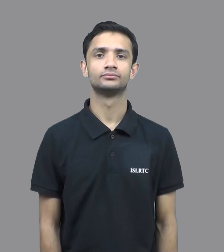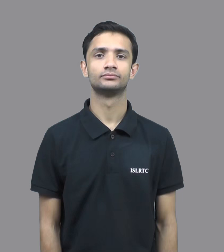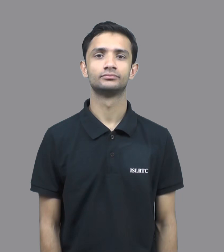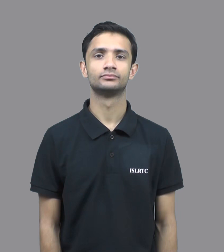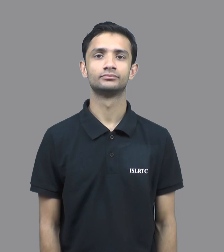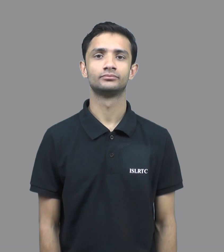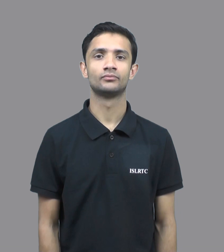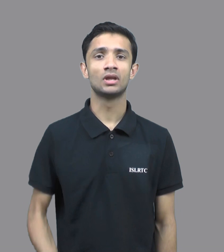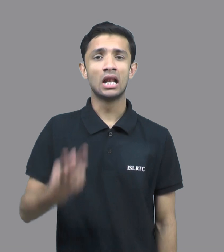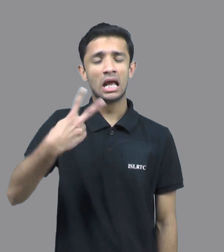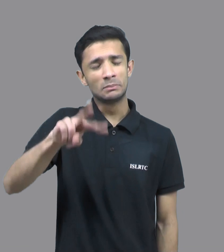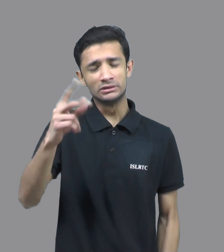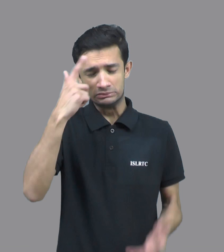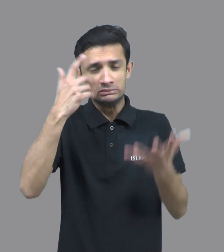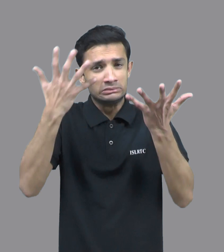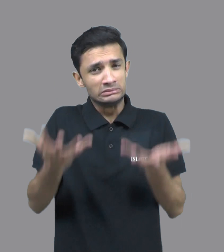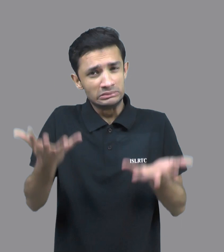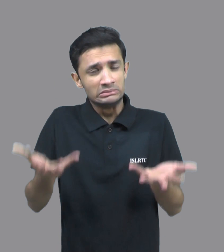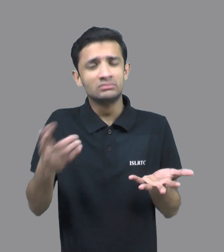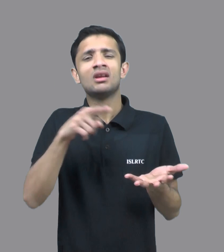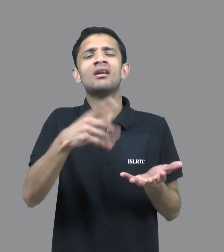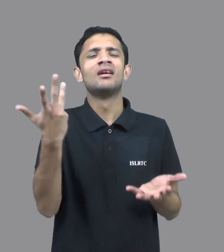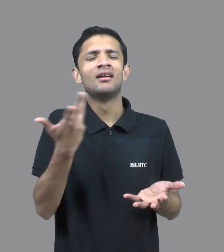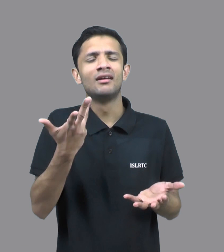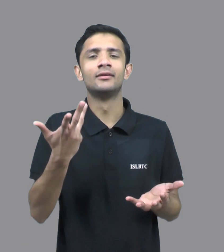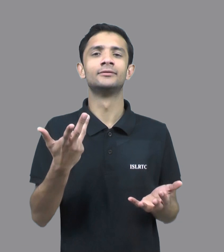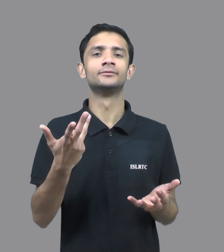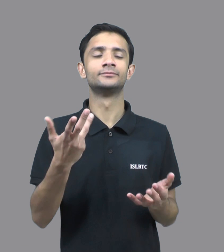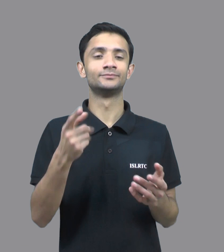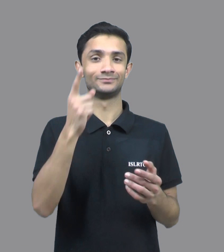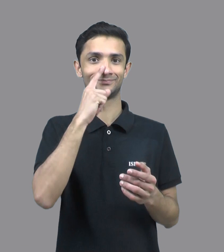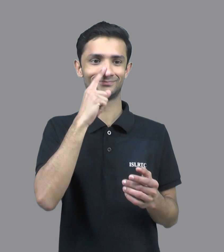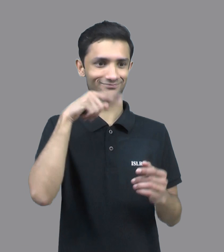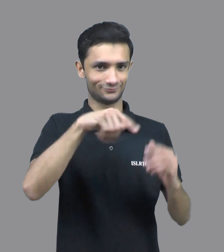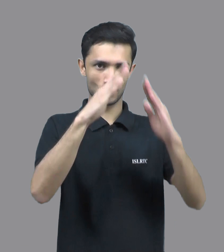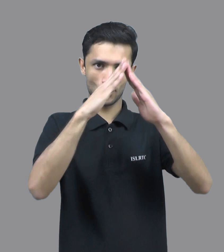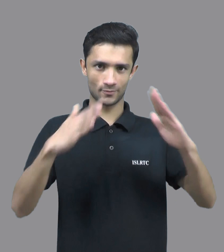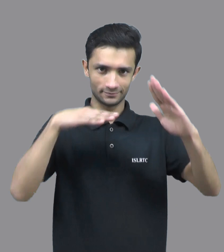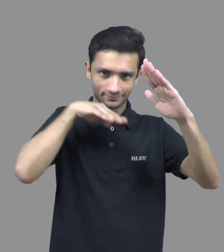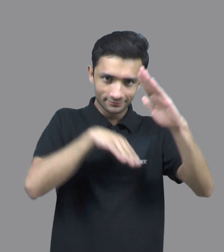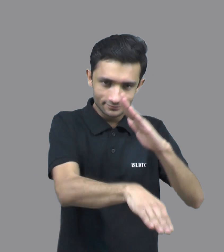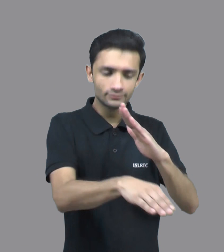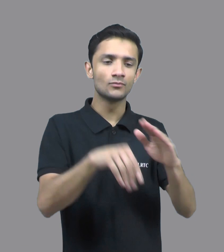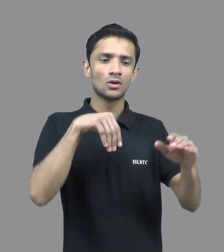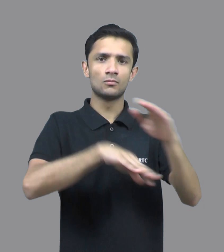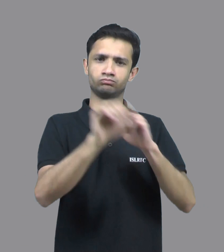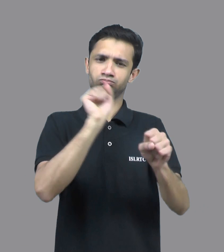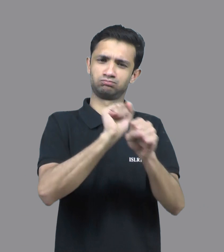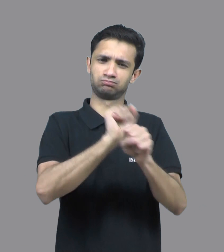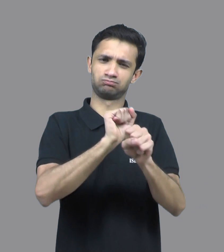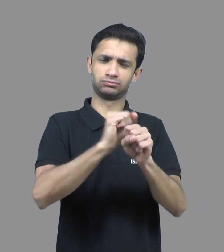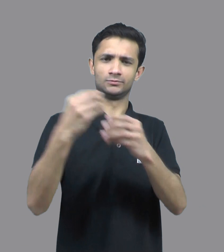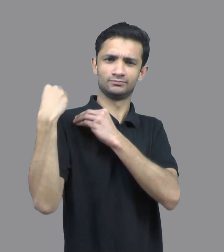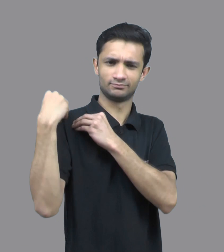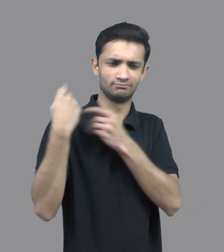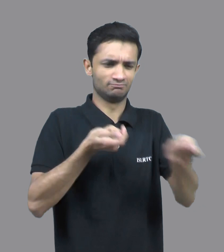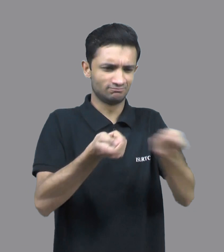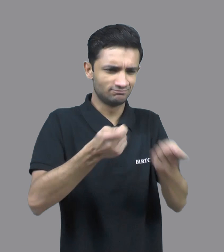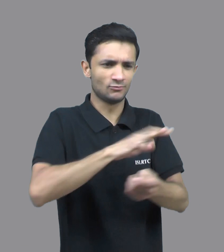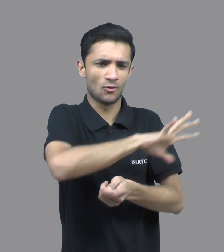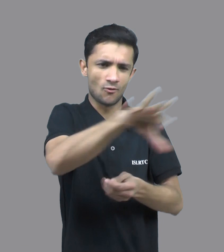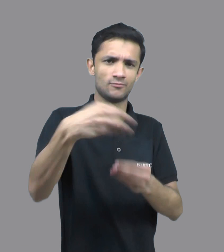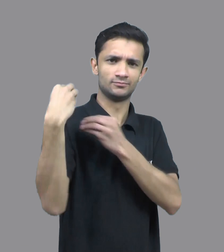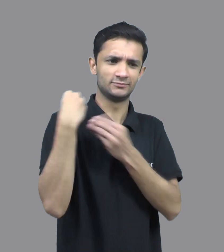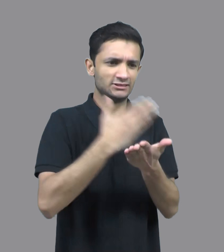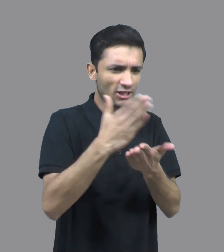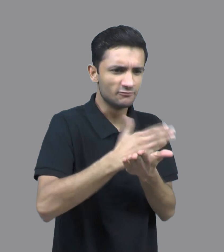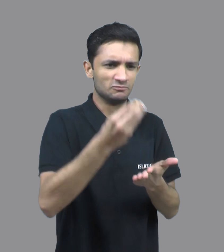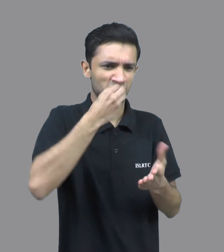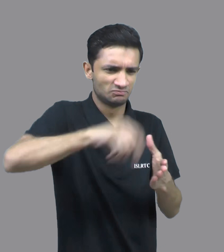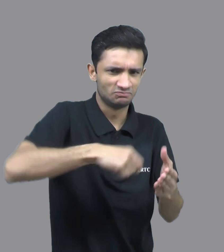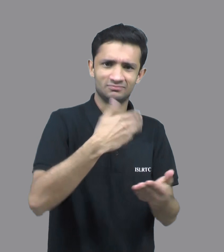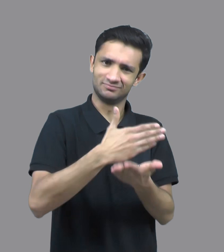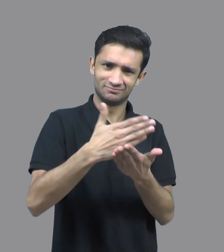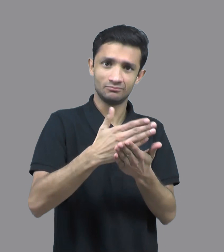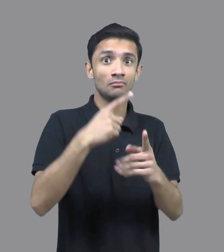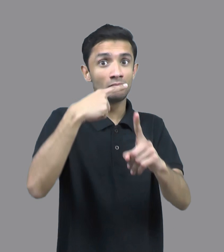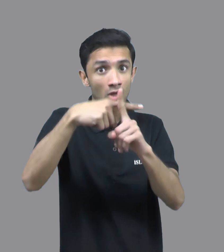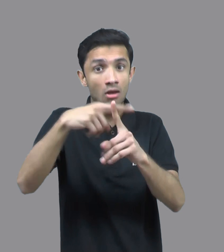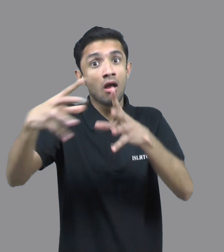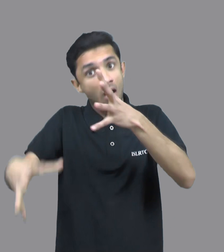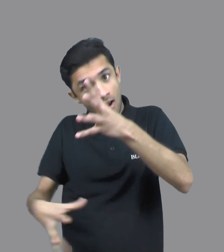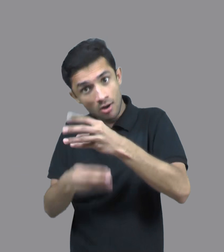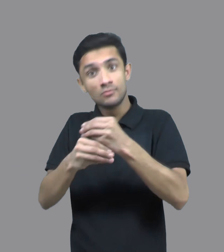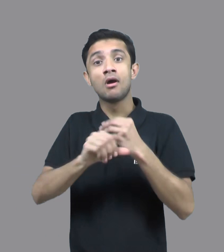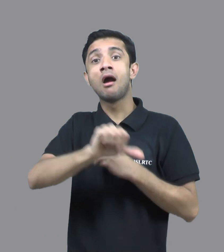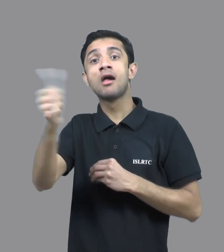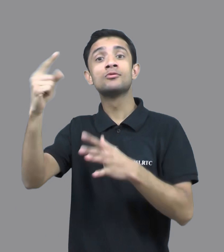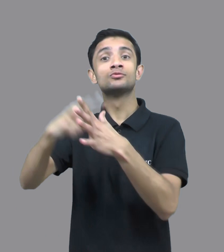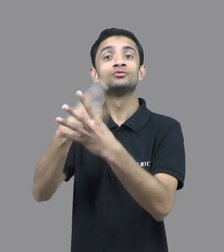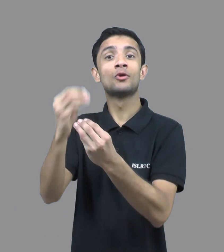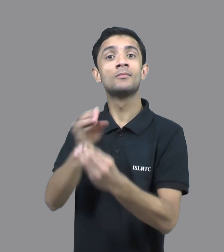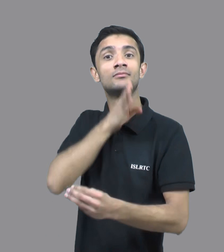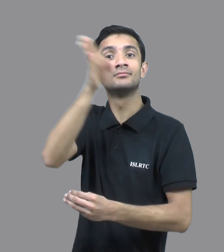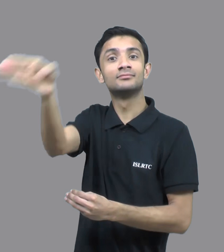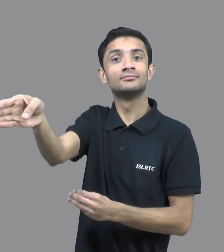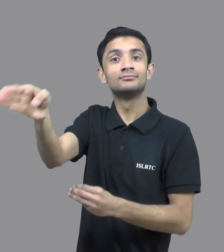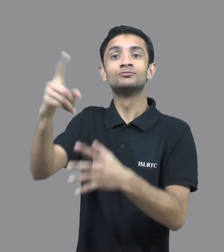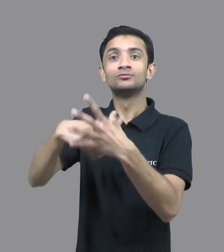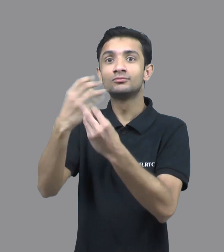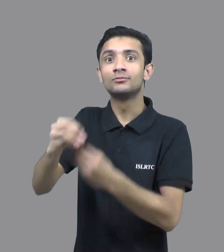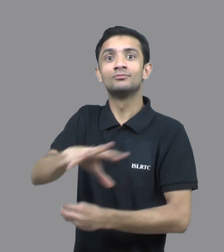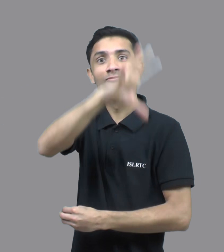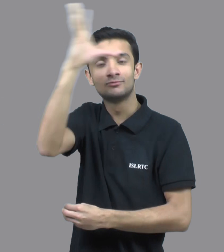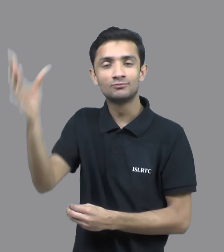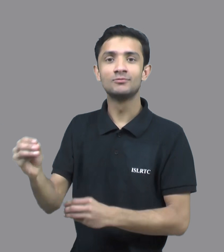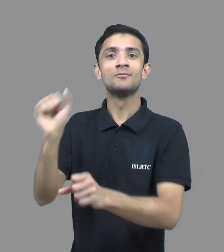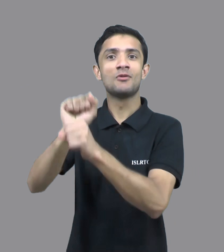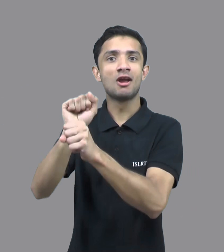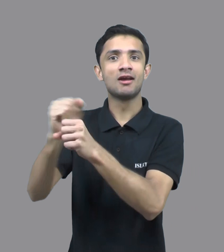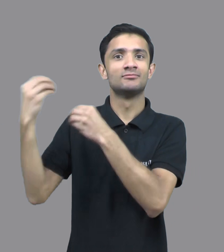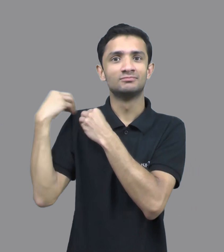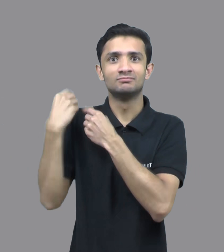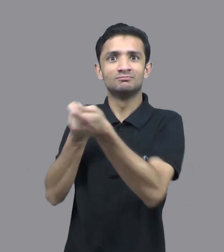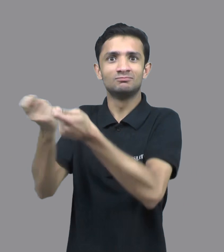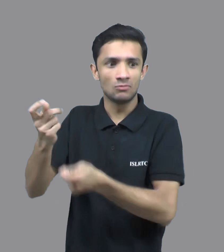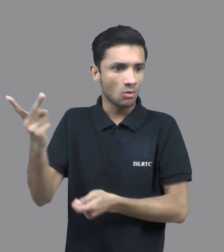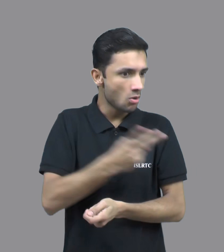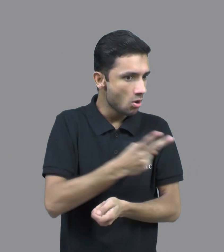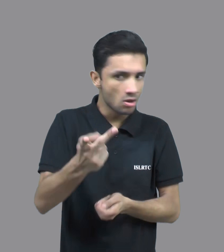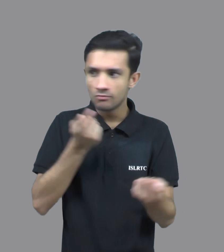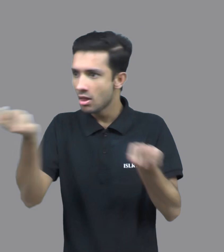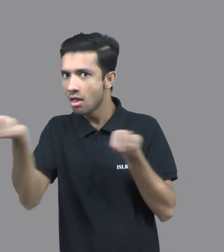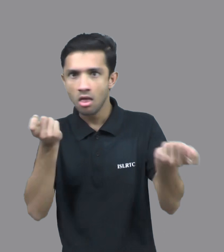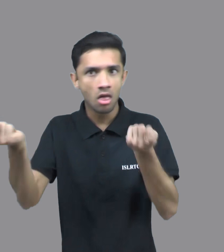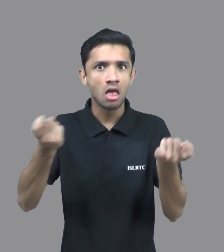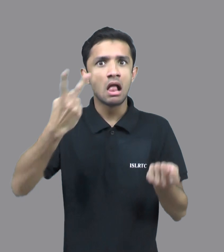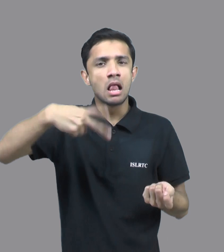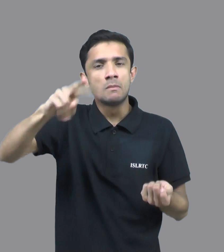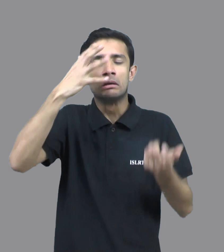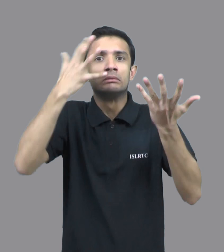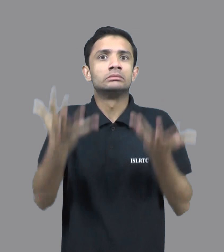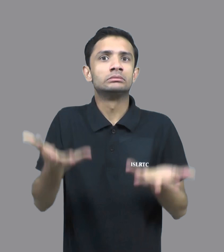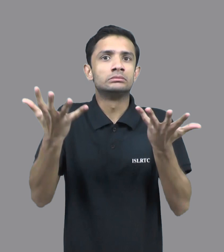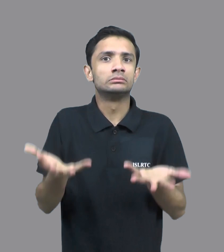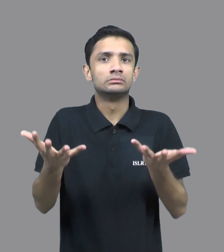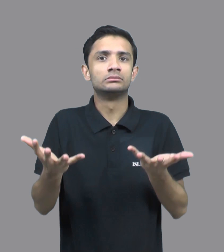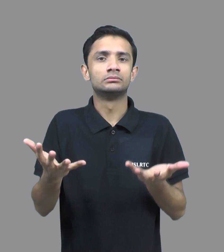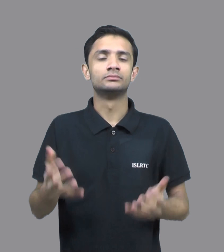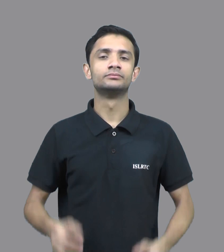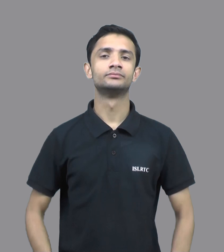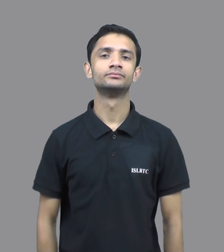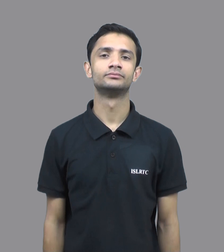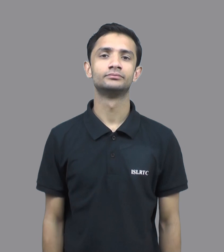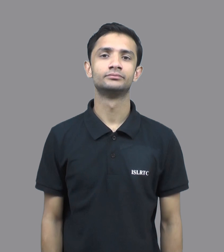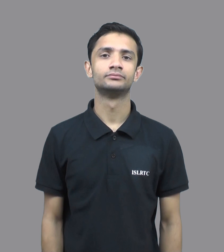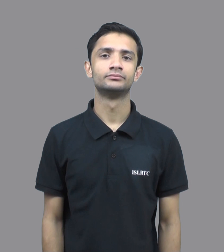Double Burden